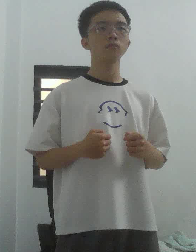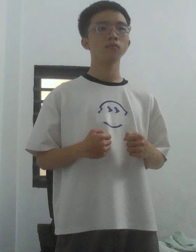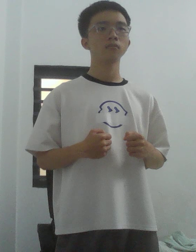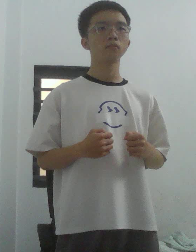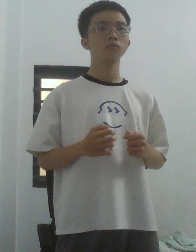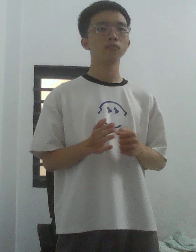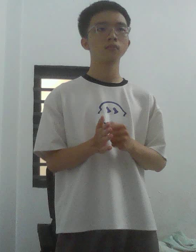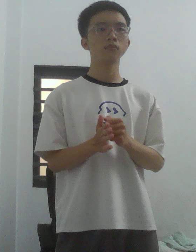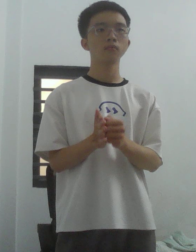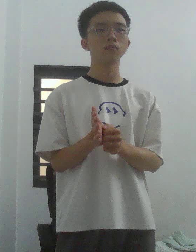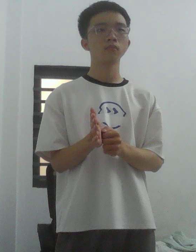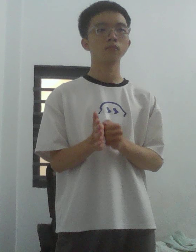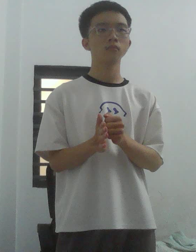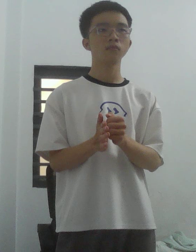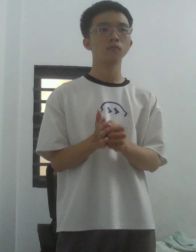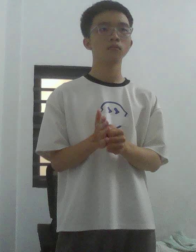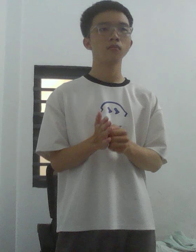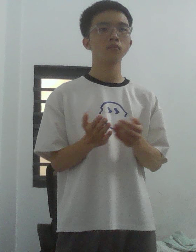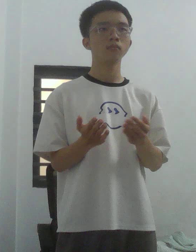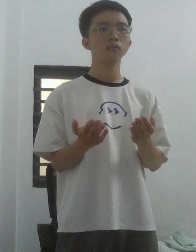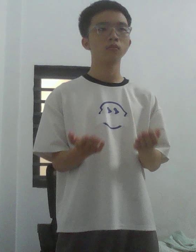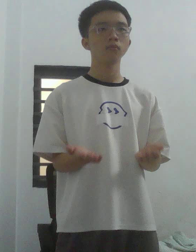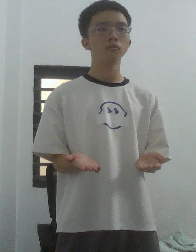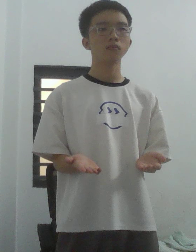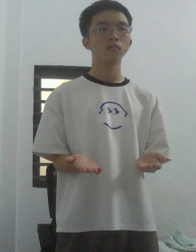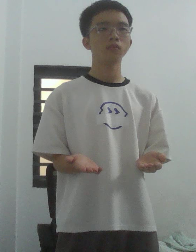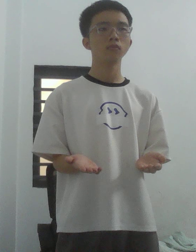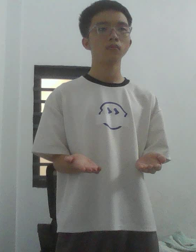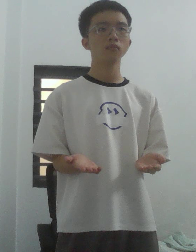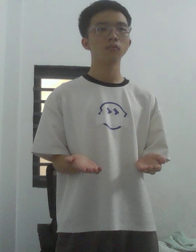thang nay